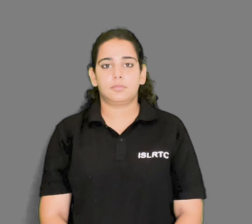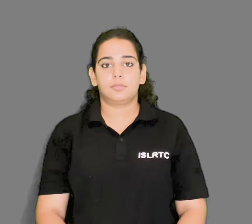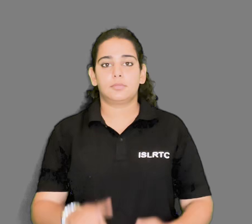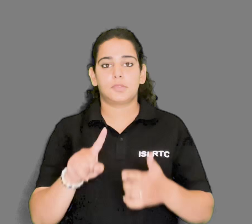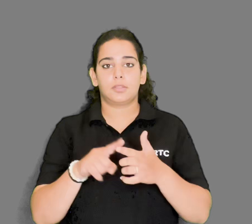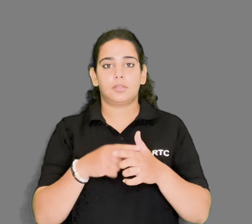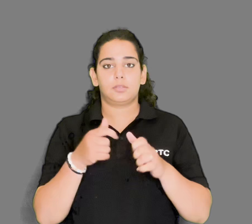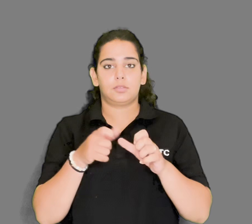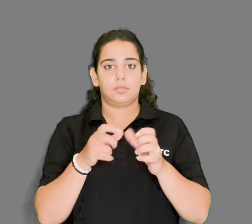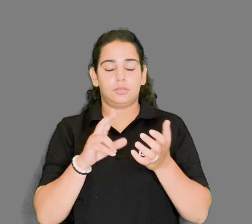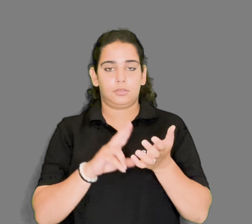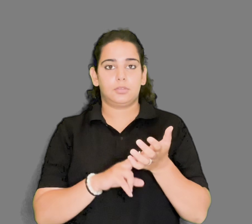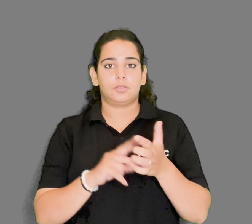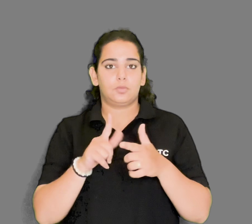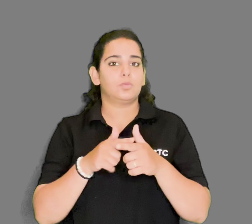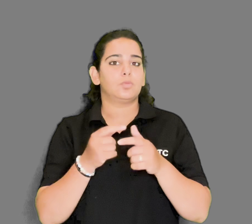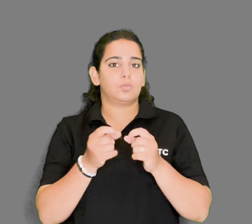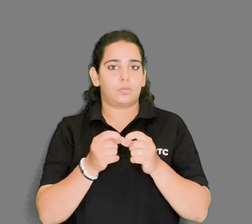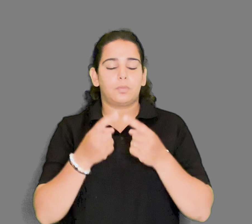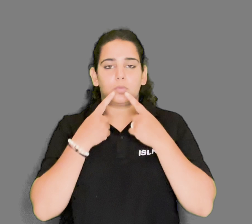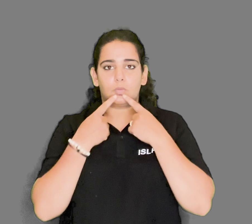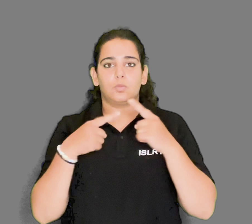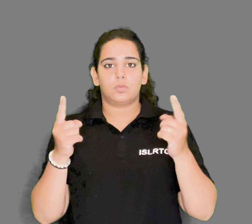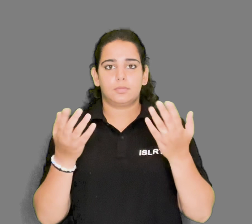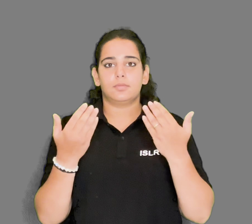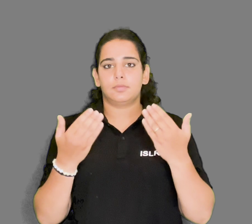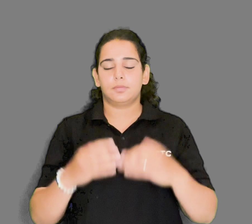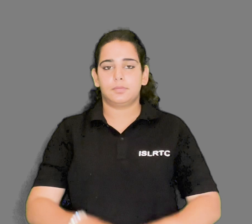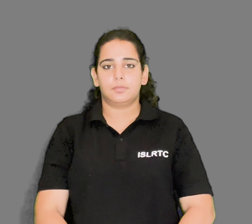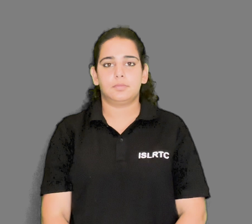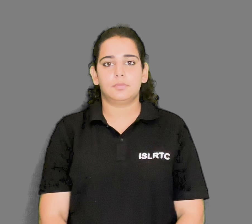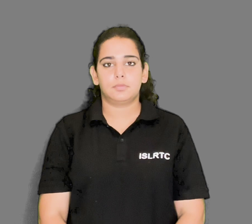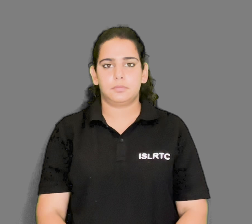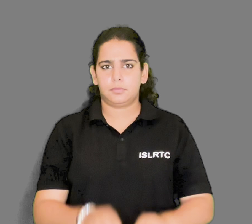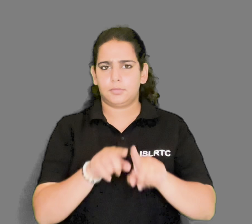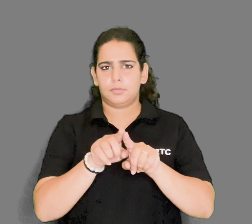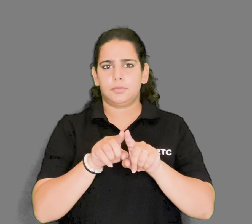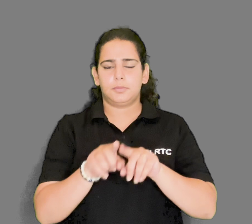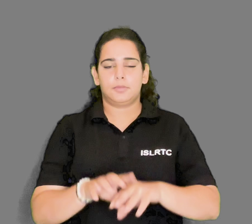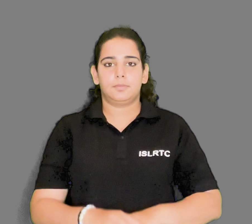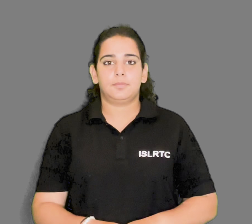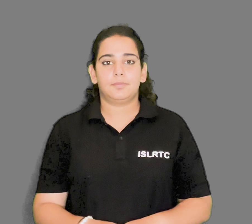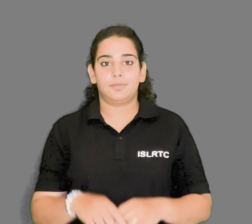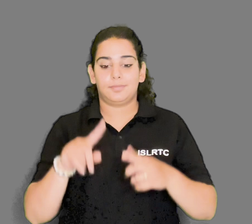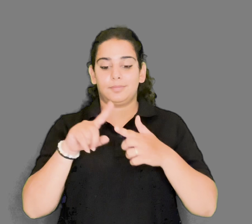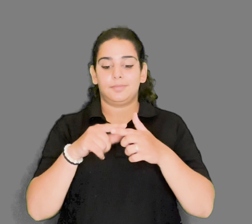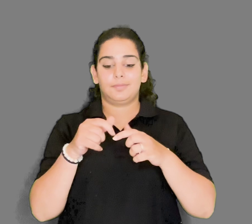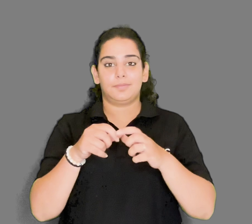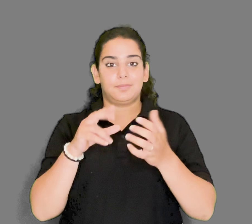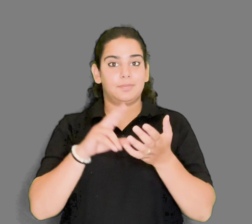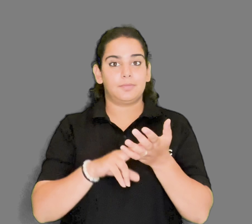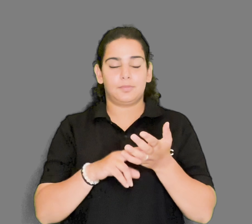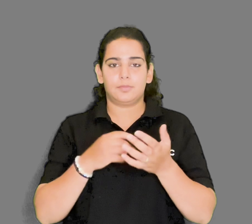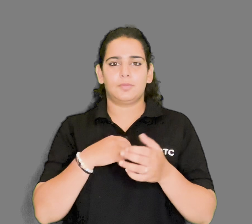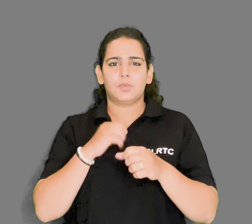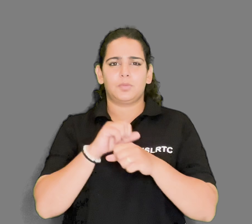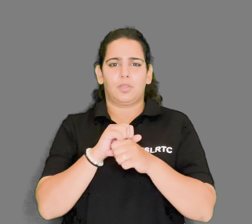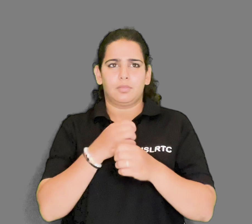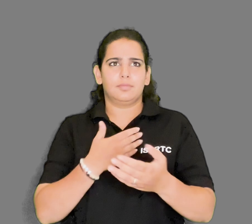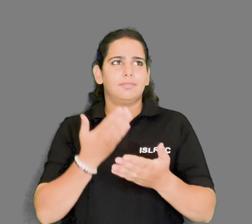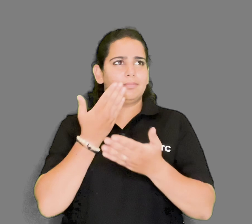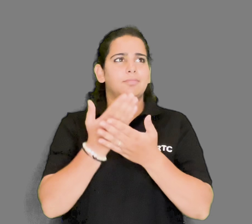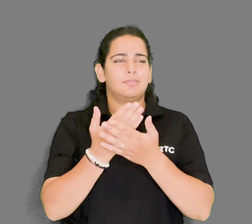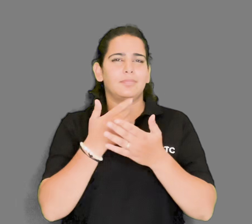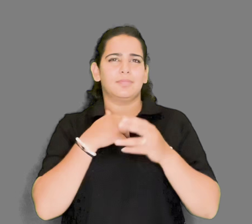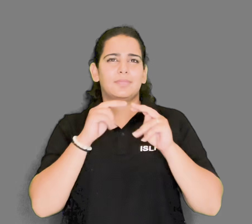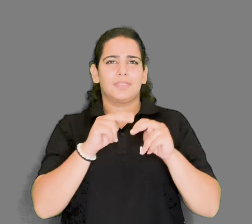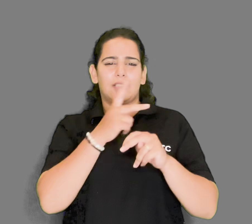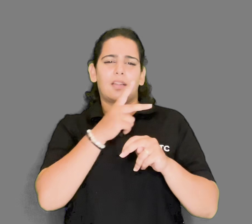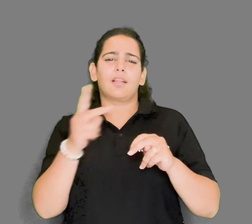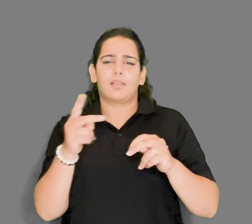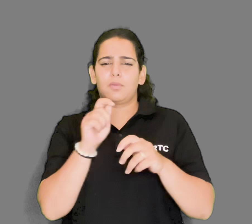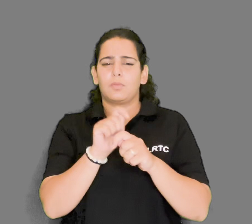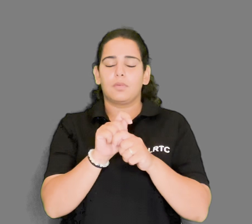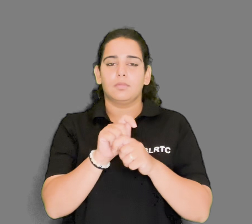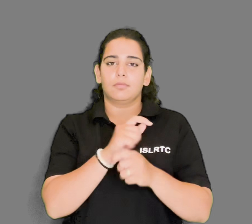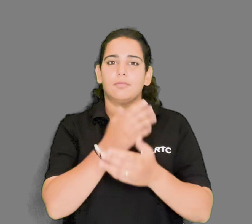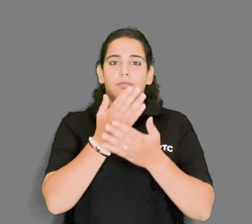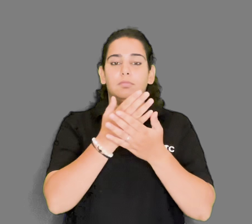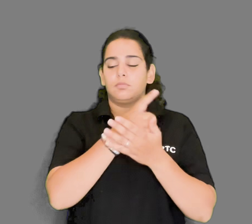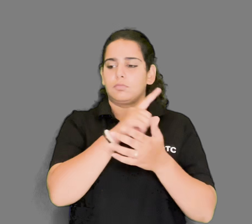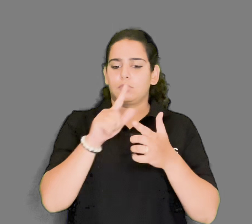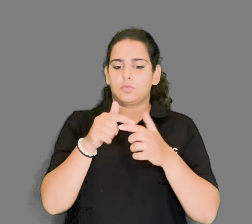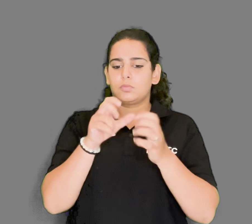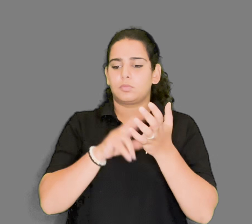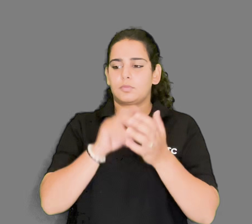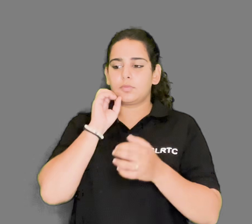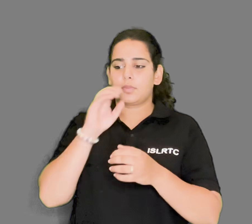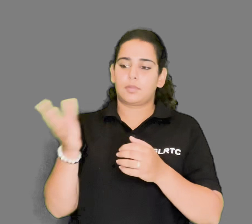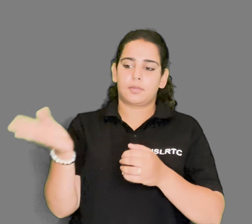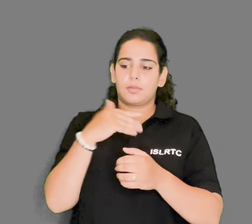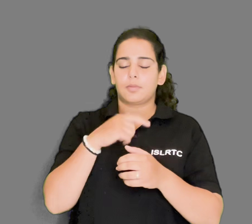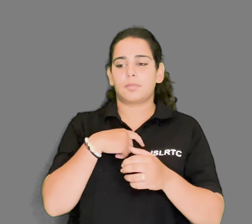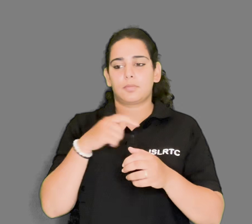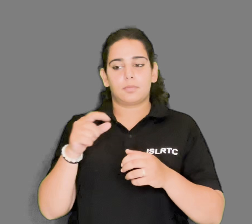Job Accommodation Network A resource that provides free, confidential guidance on workplace accommodations and disability employment issues